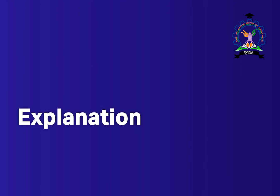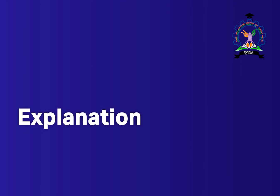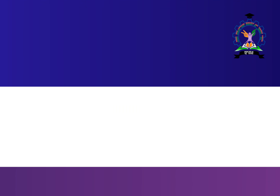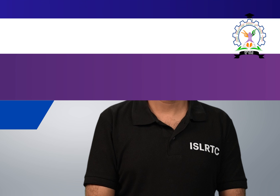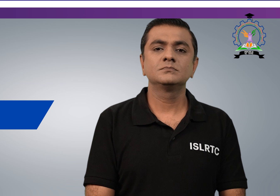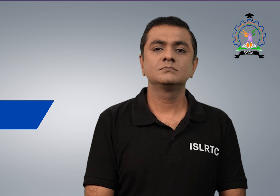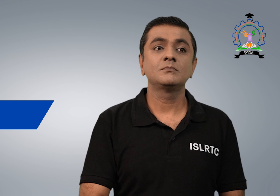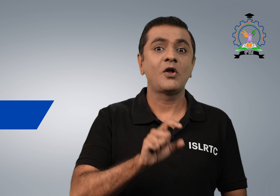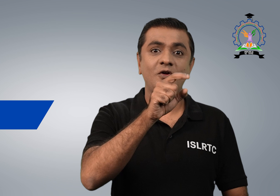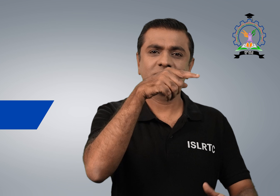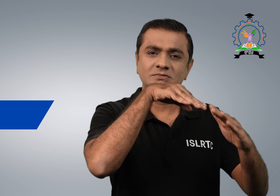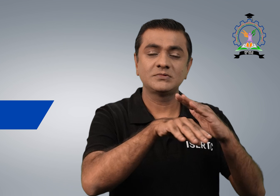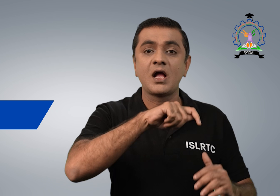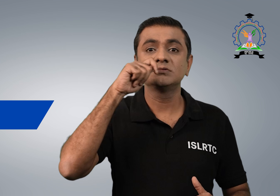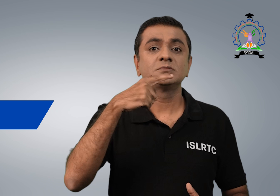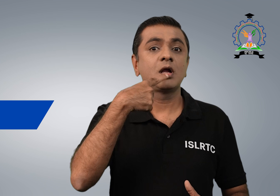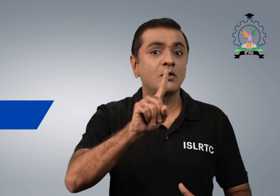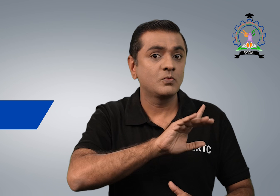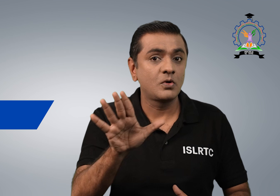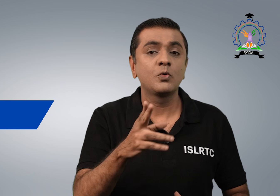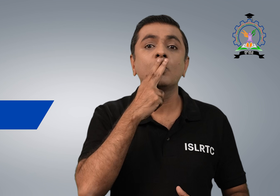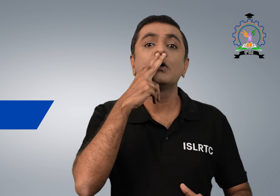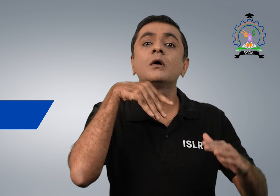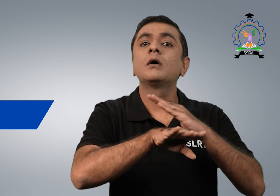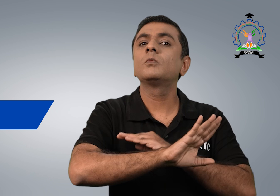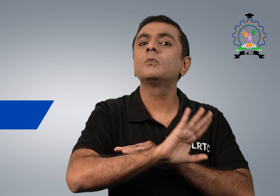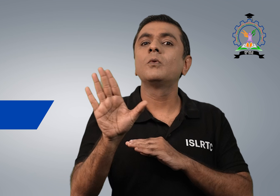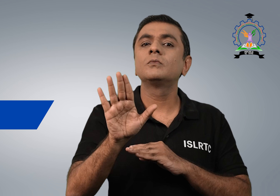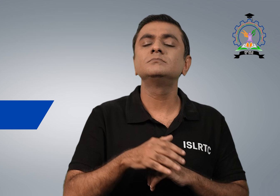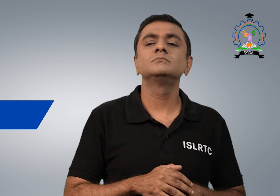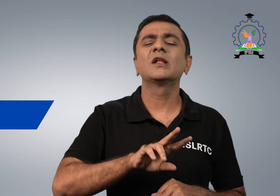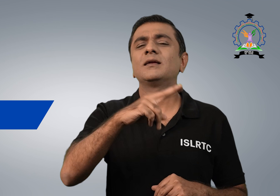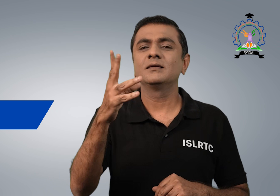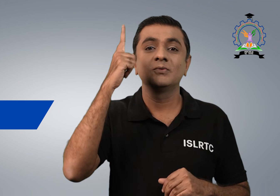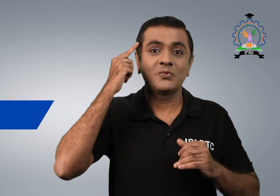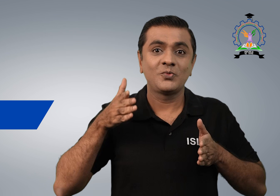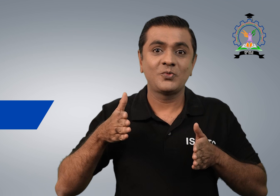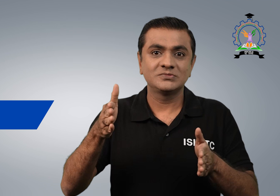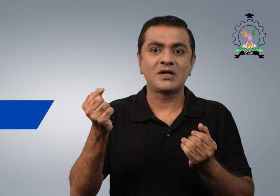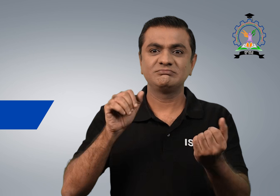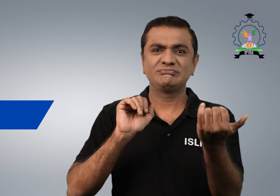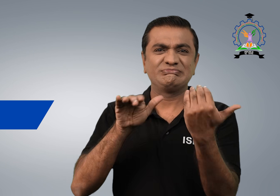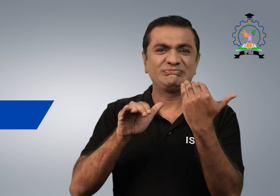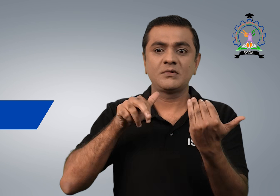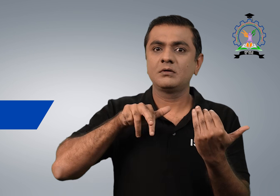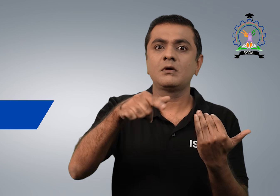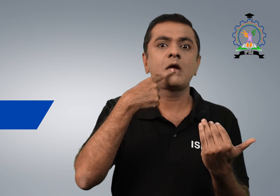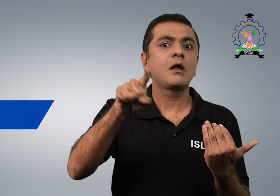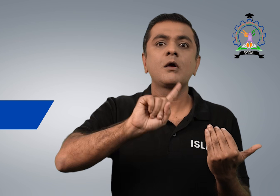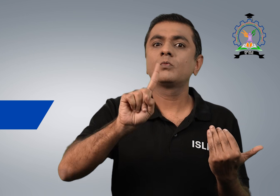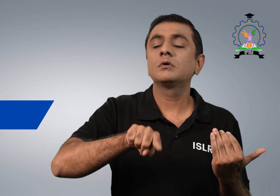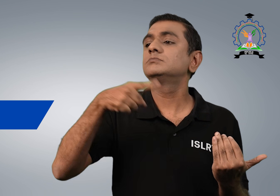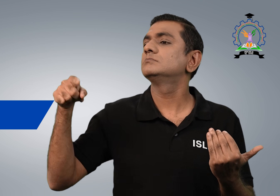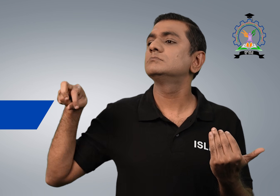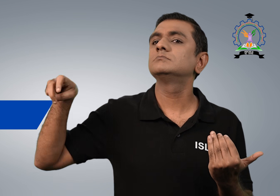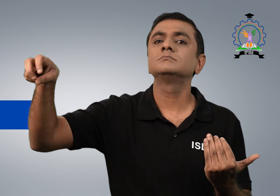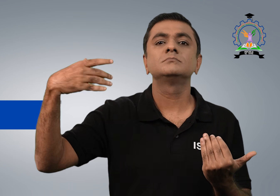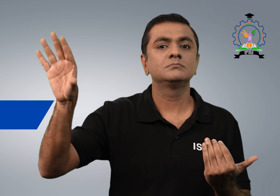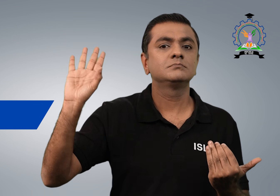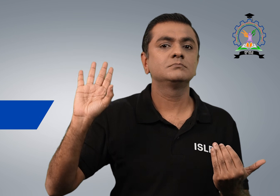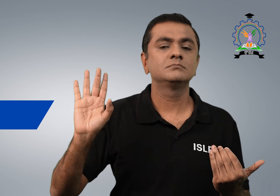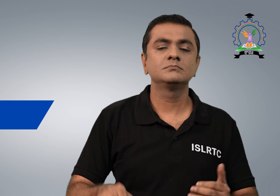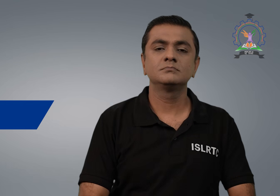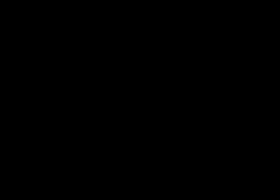It refers to certain actions are not allowed, such as eating non-veg or smoking in an office or walking on roads meant for cars when pedestrians should use the footpath.